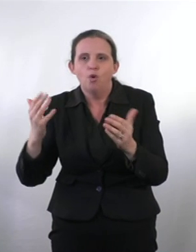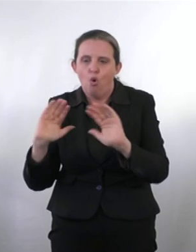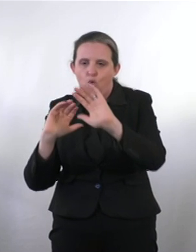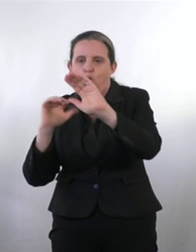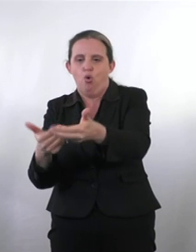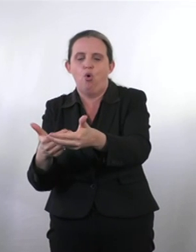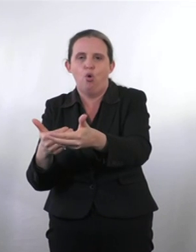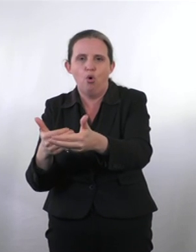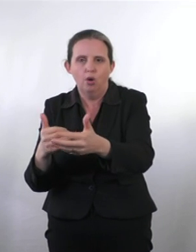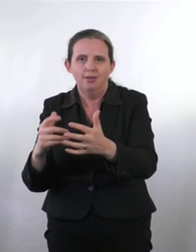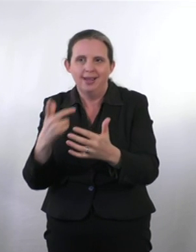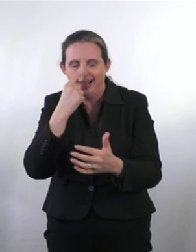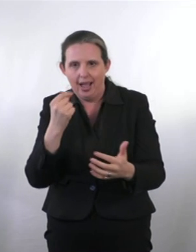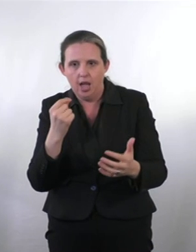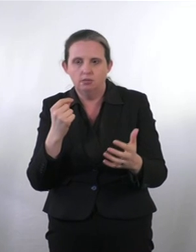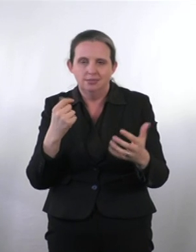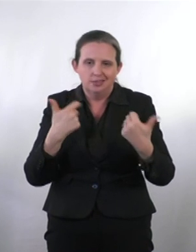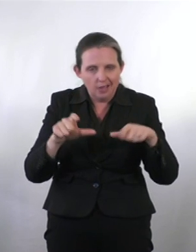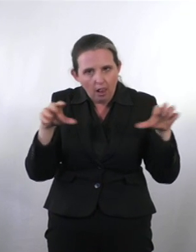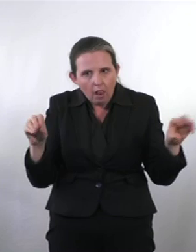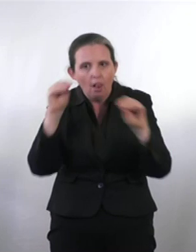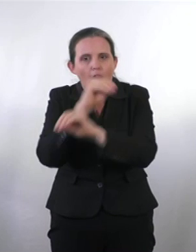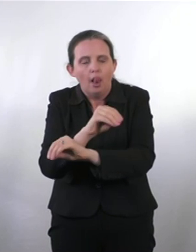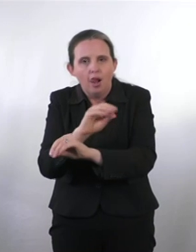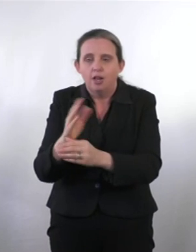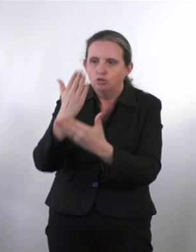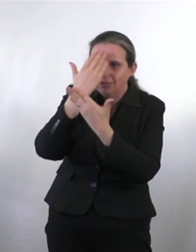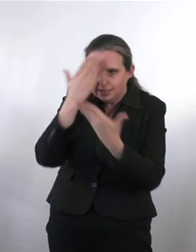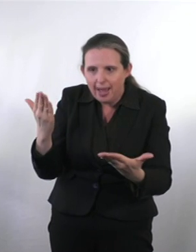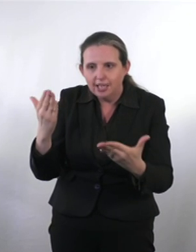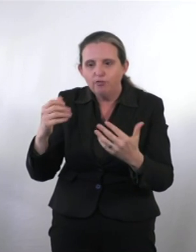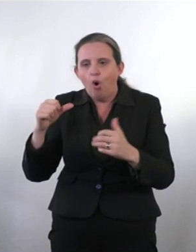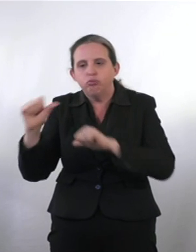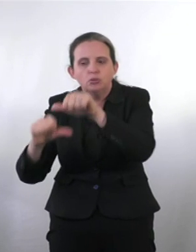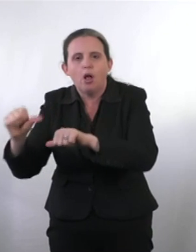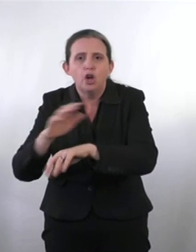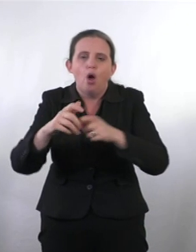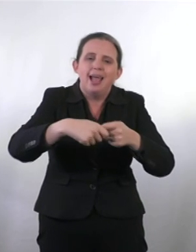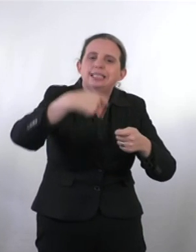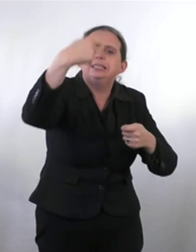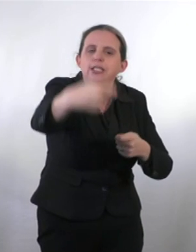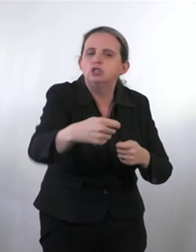This request is based on respect for the protocol, and is not about an extension to the transition period.